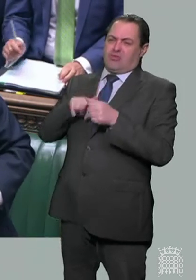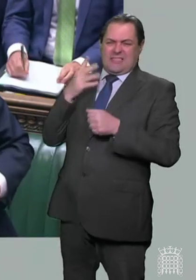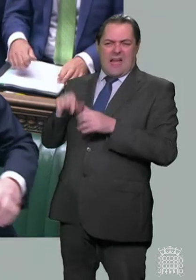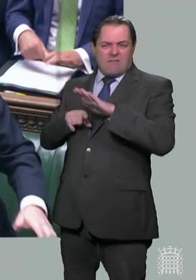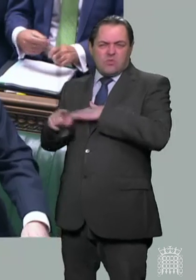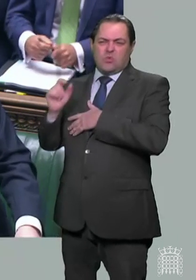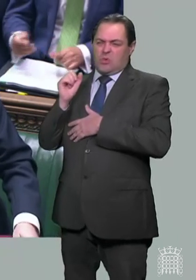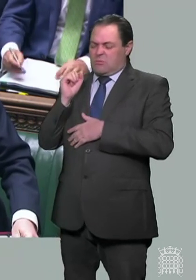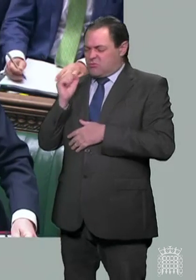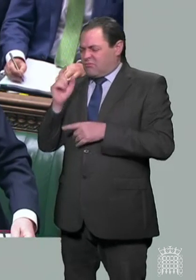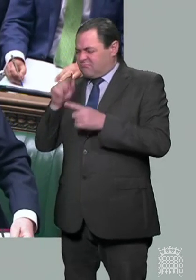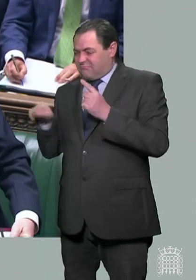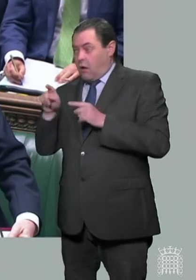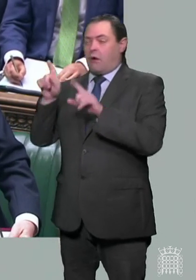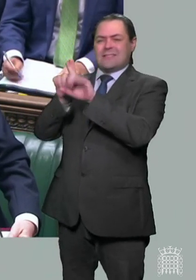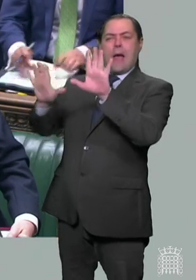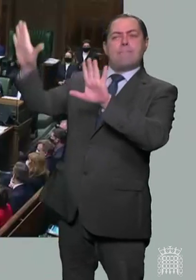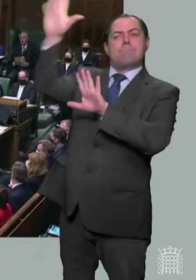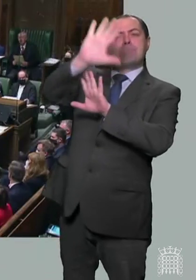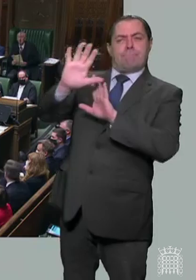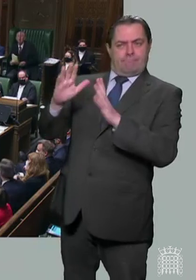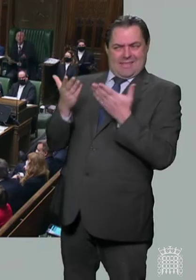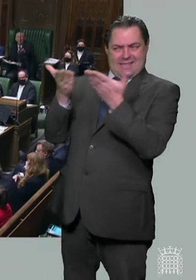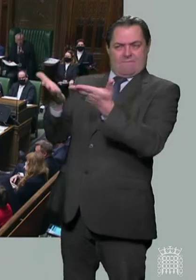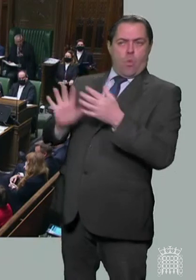That is going to be levelling up across the whole of the UK.